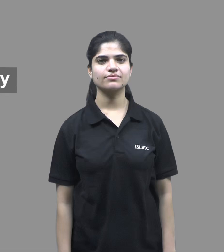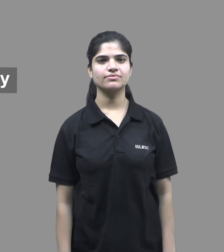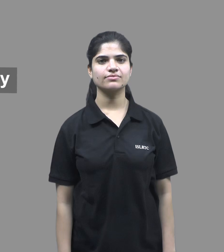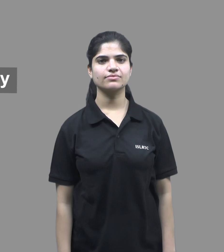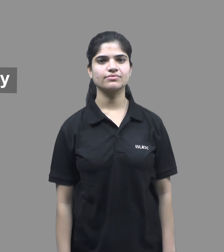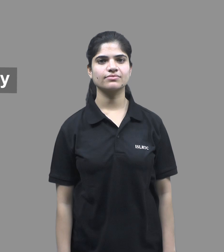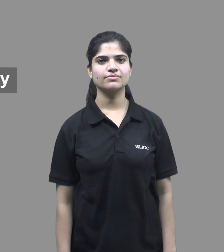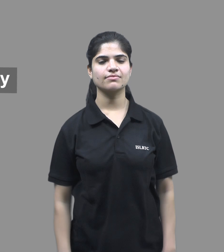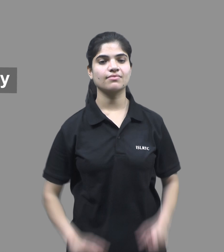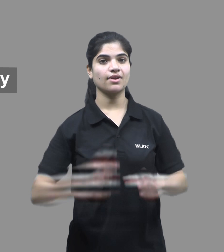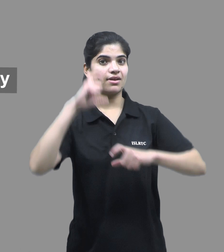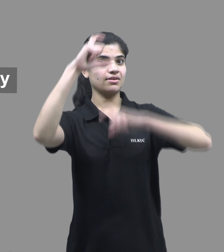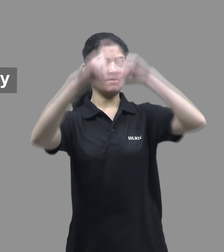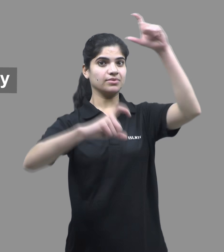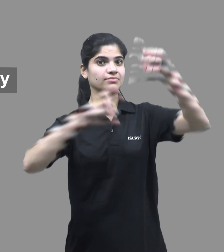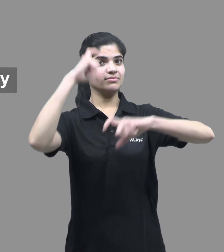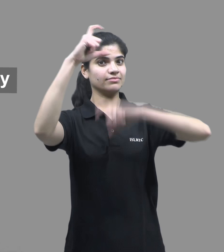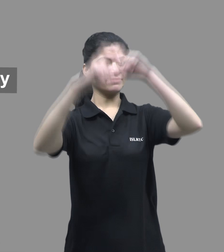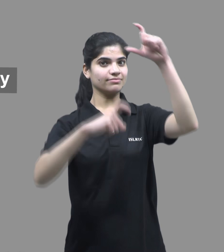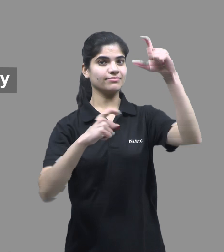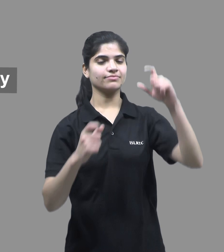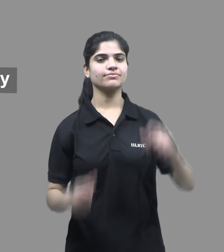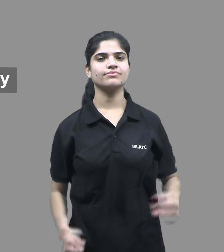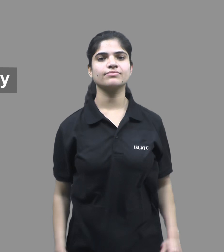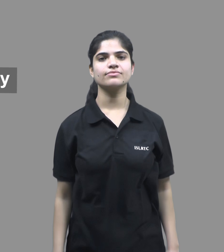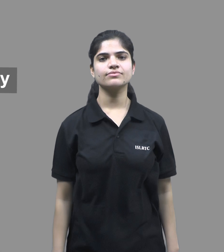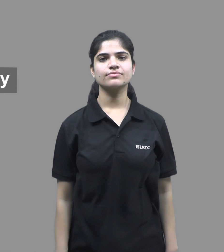Company